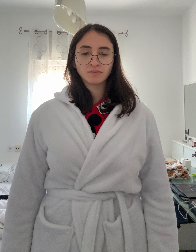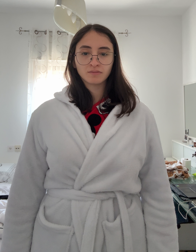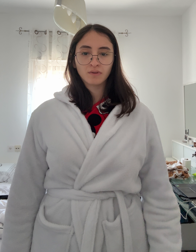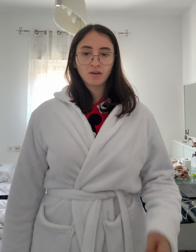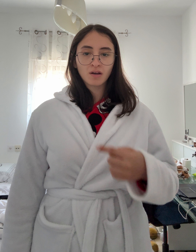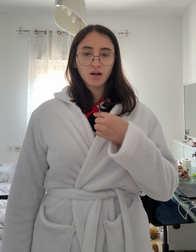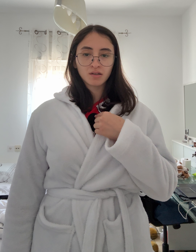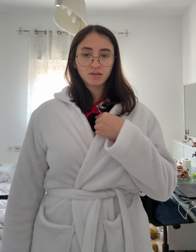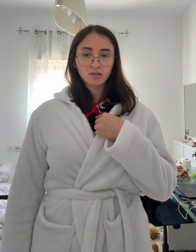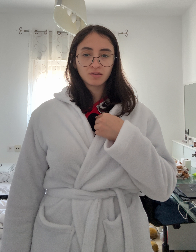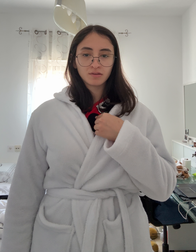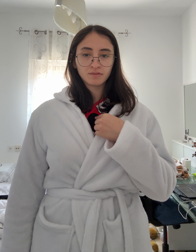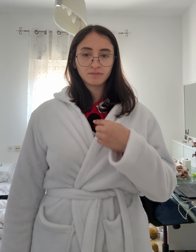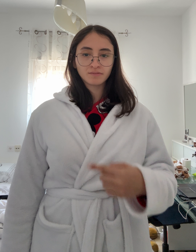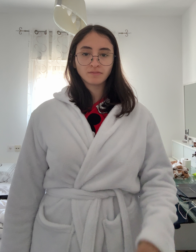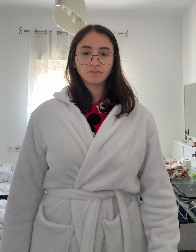אני